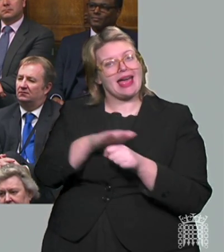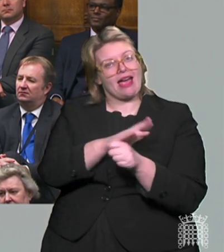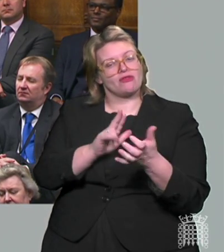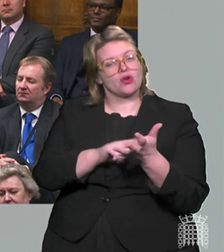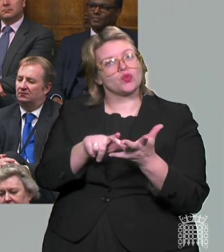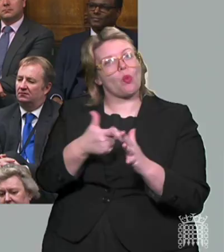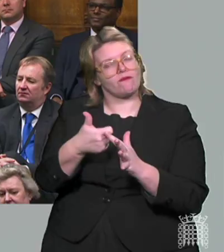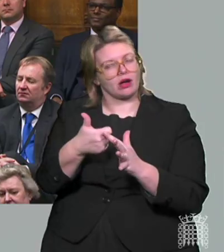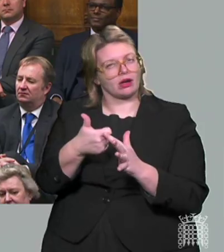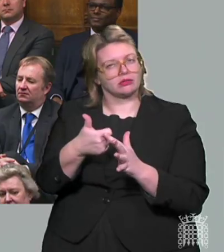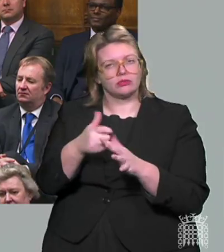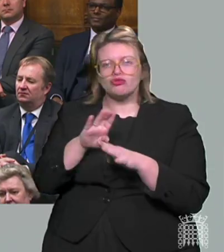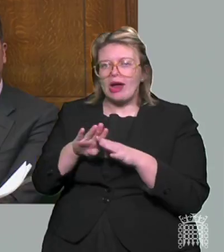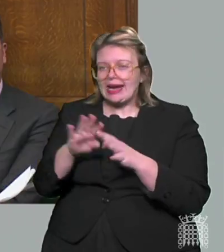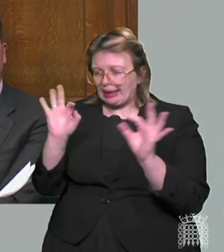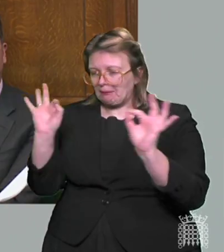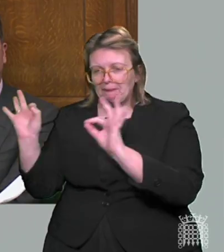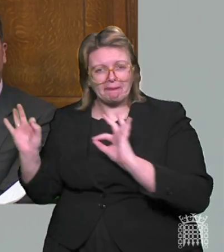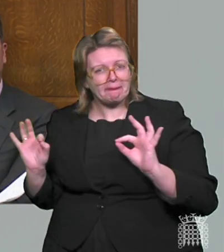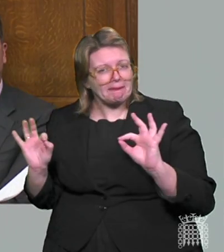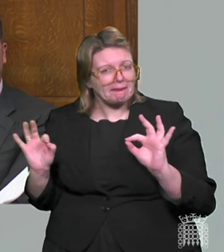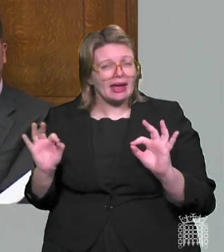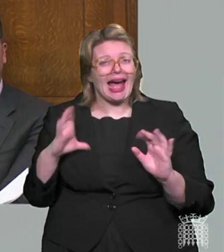It is not really surprising, therefore, that in Norfolk we have a dearth of dentists, whether NHS